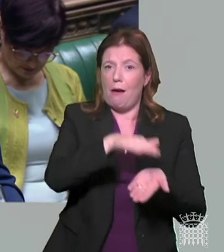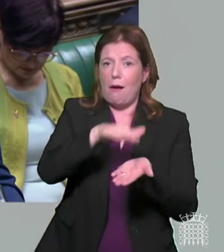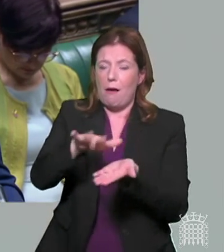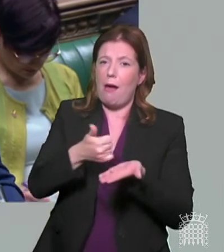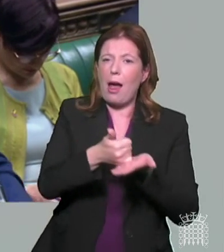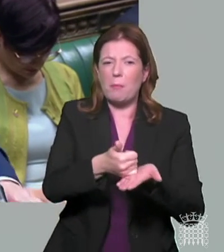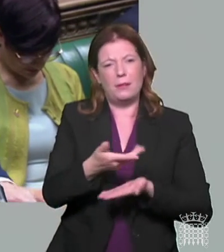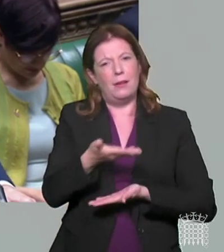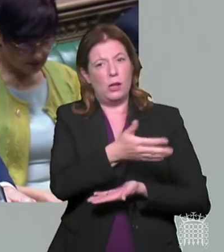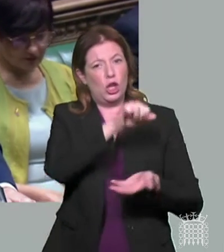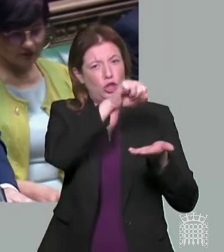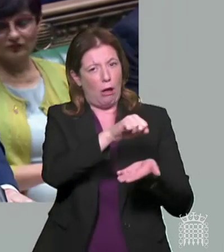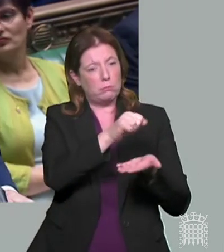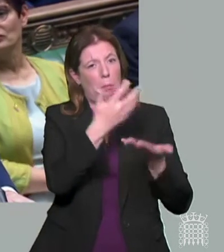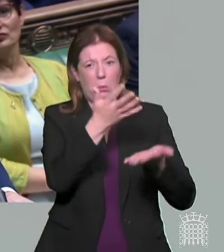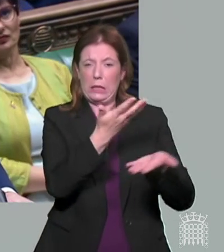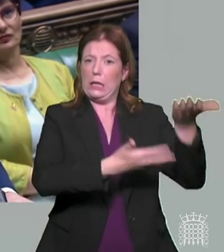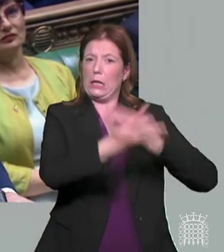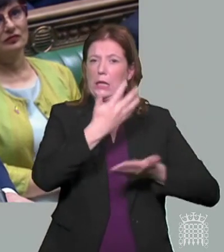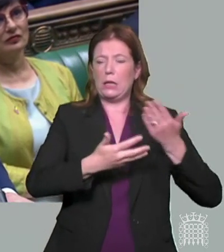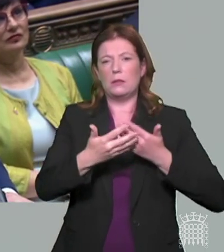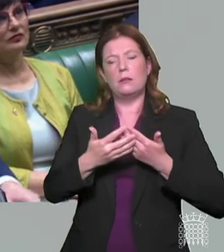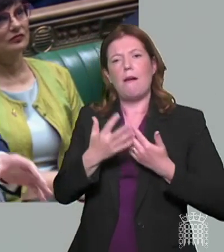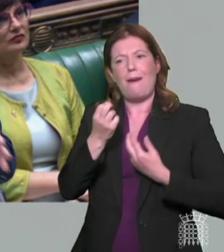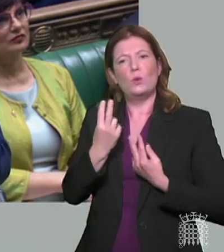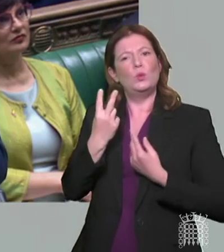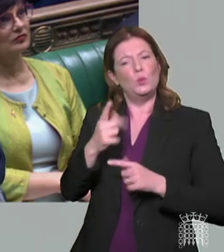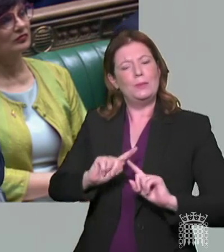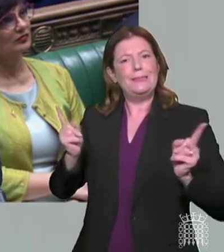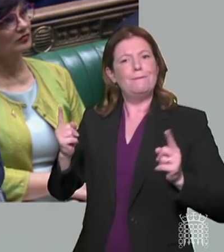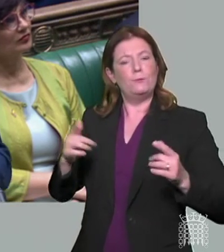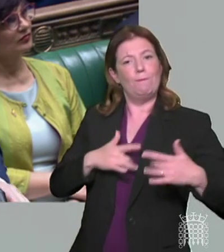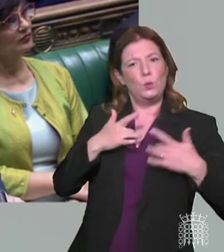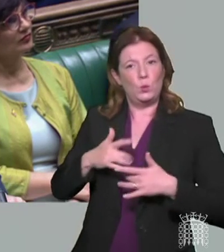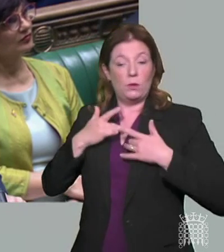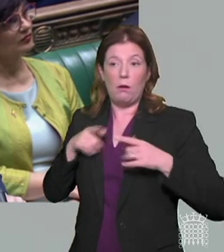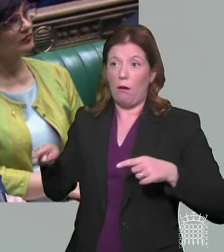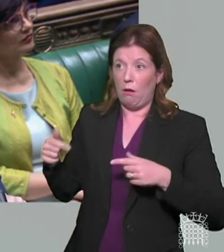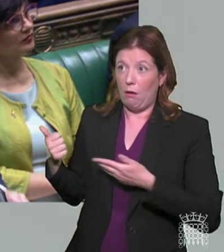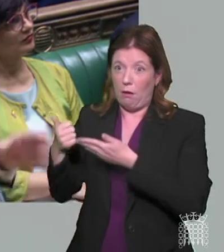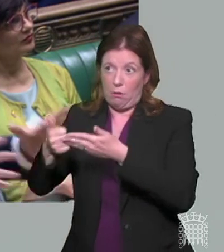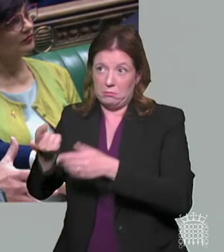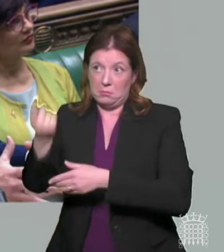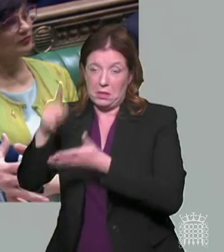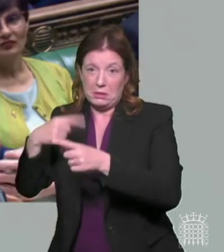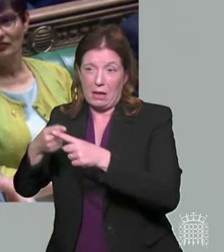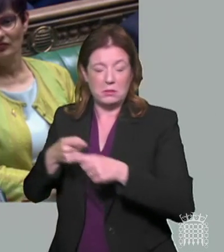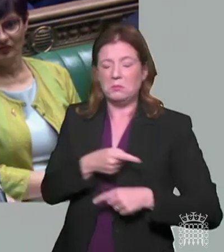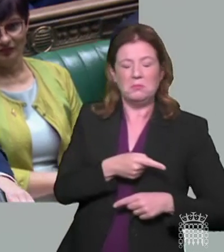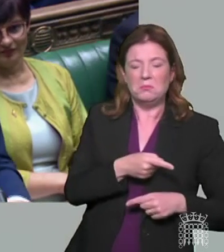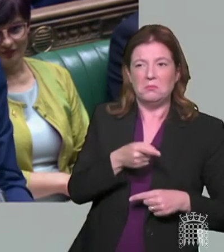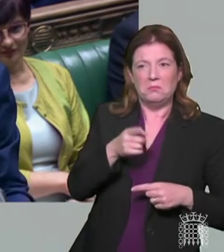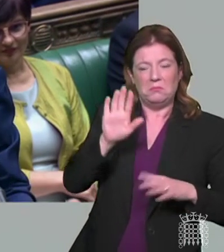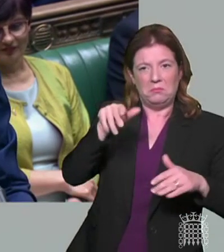The Chancellor rightly says there are two camps on this: you are either for it or you are against it.